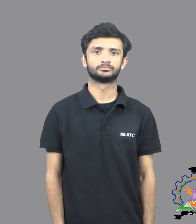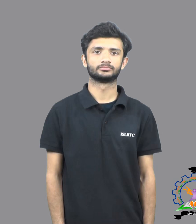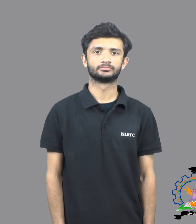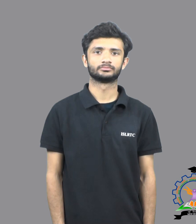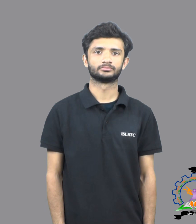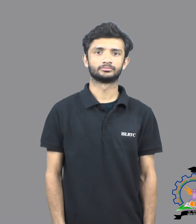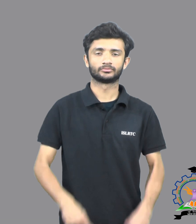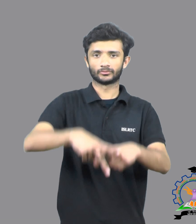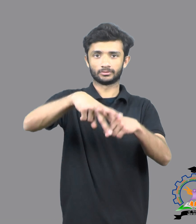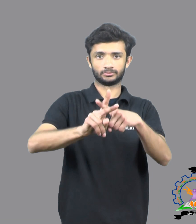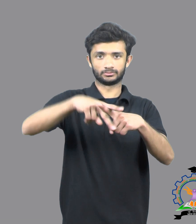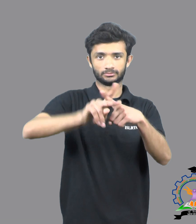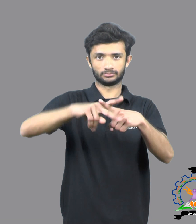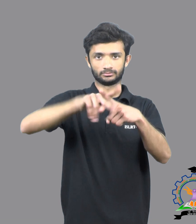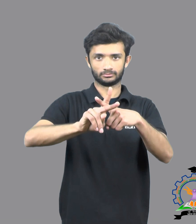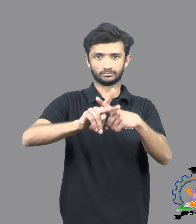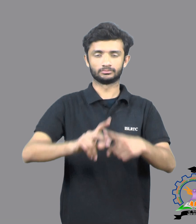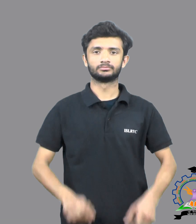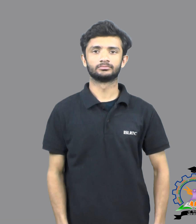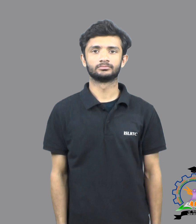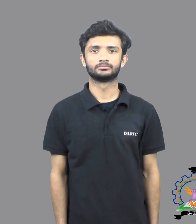Repair